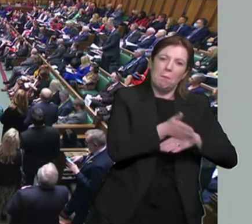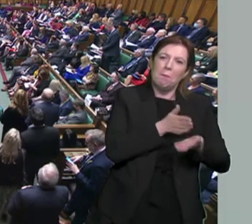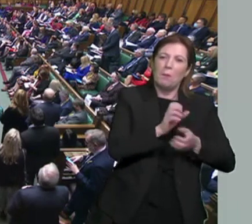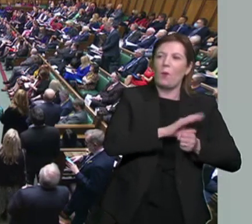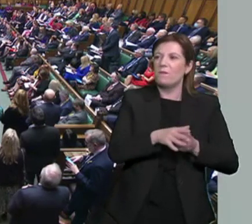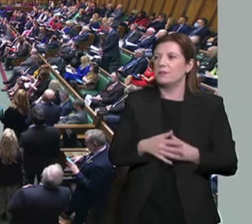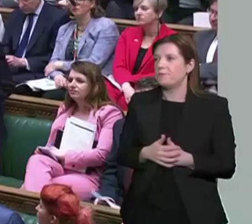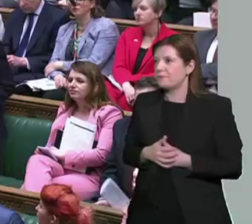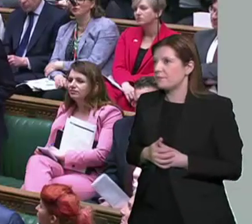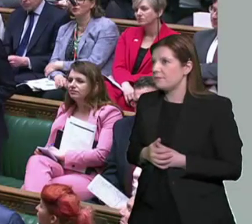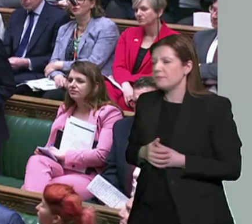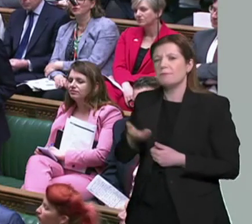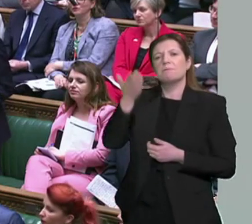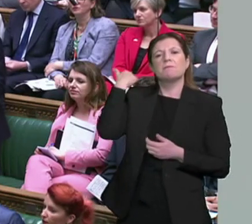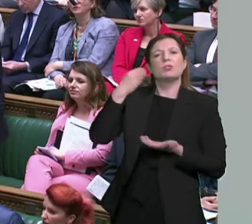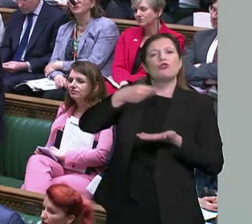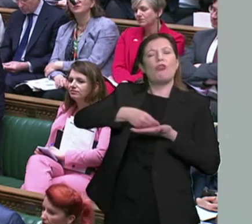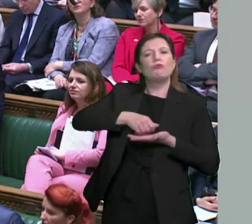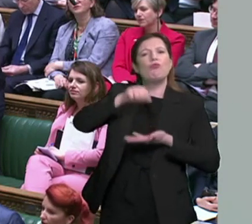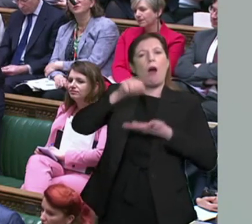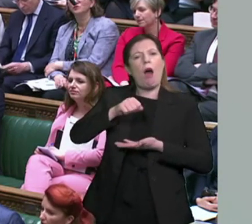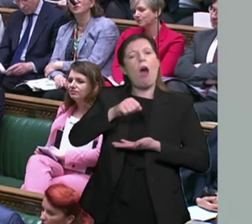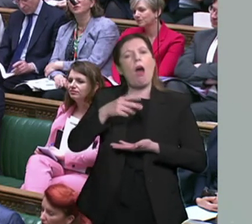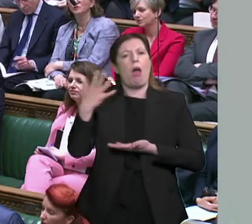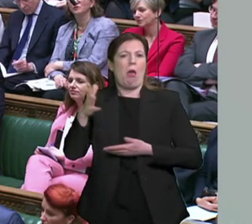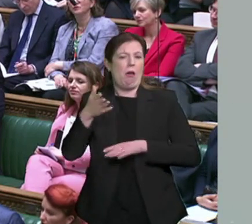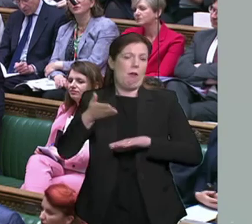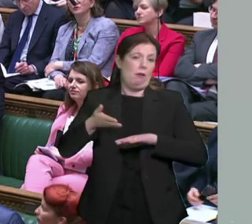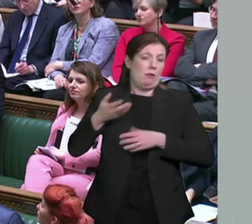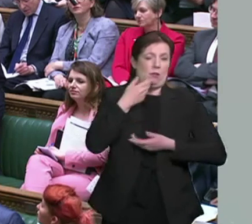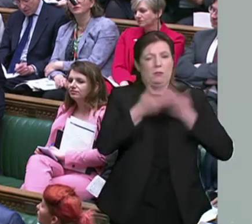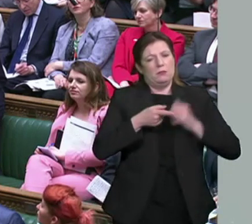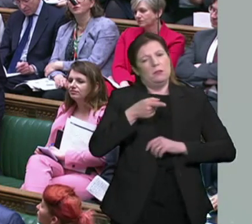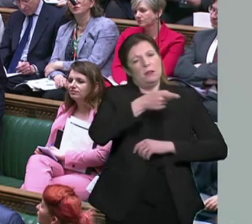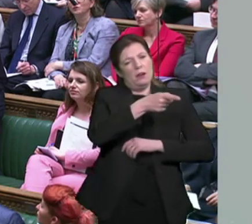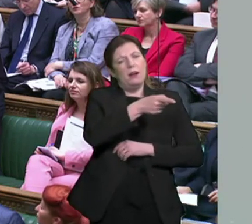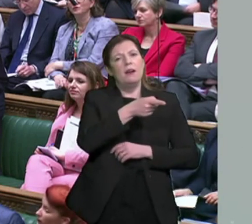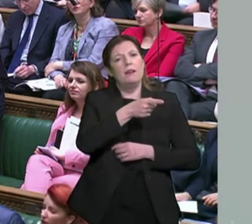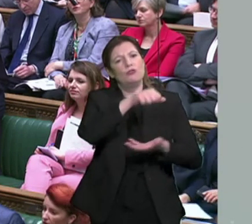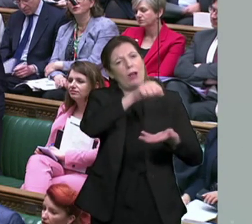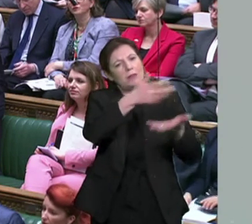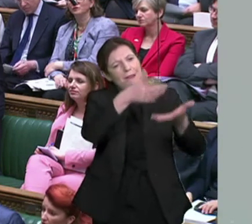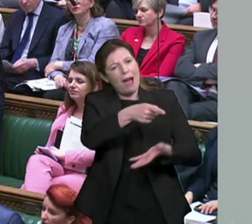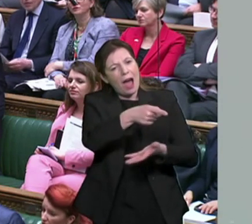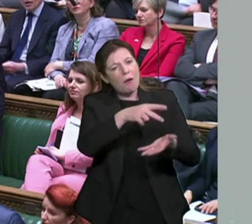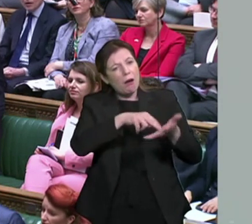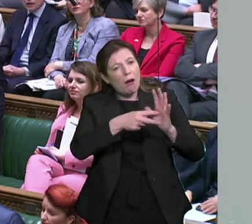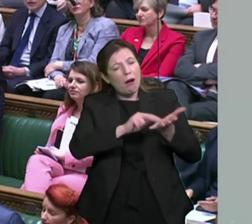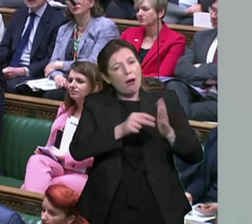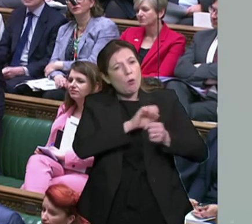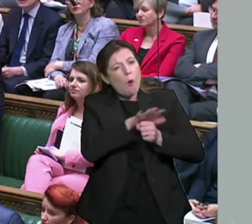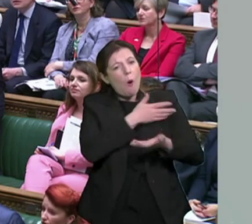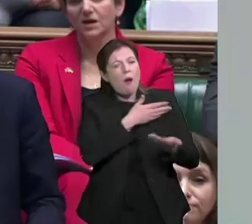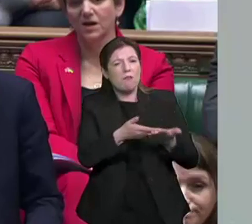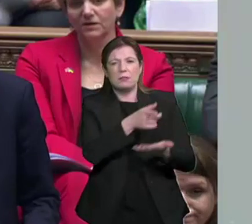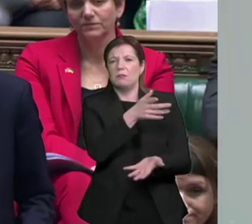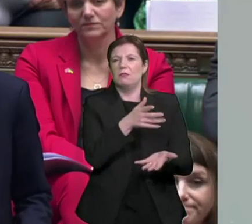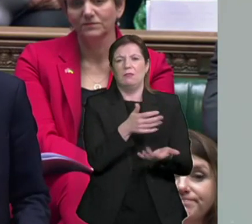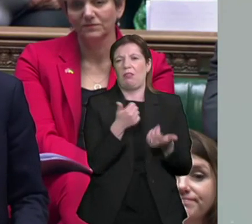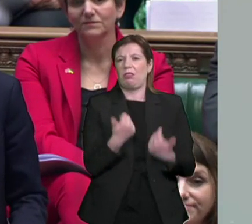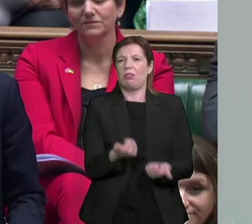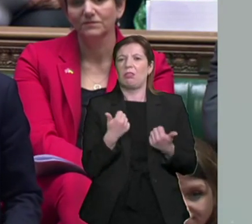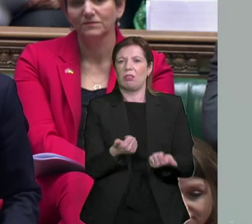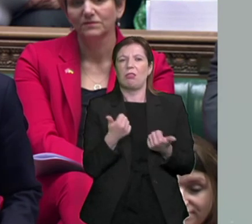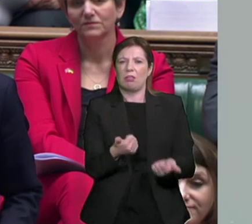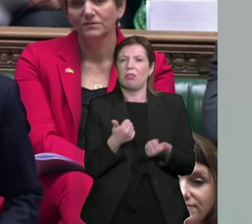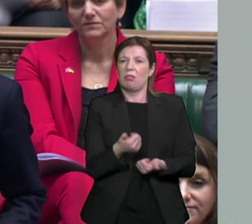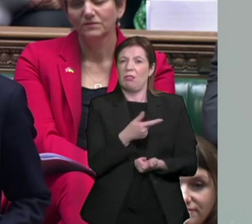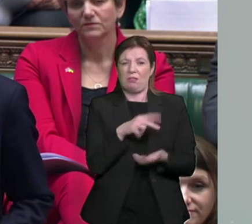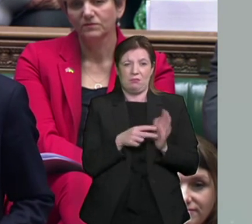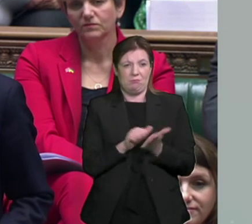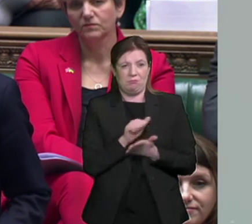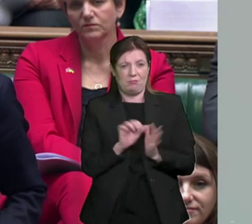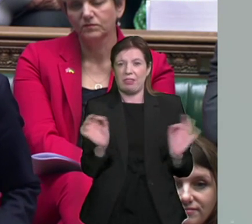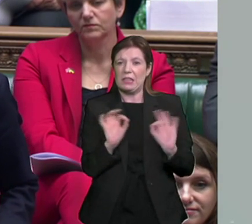Former Treasury Minister Lord Agnew has described the Chancellor’s failure on covid fraud as “one of the most colossal cock-ups in recent government management and taxpayers are paying for this”.